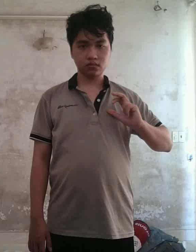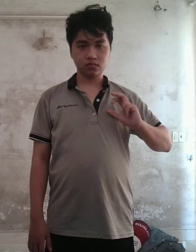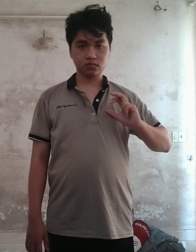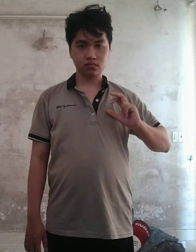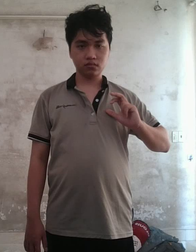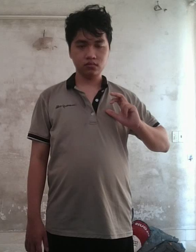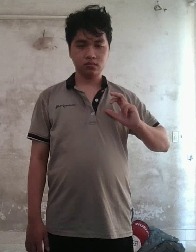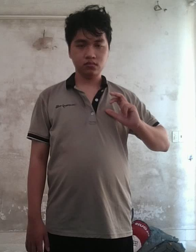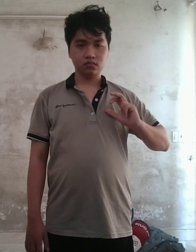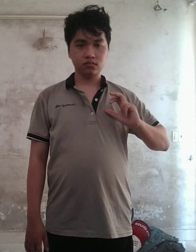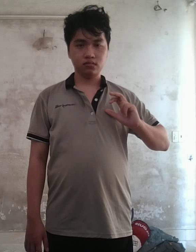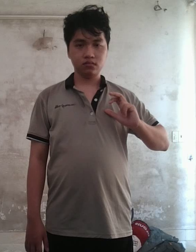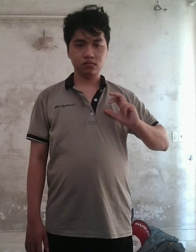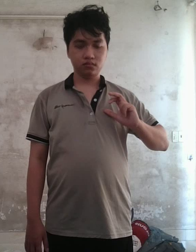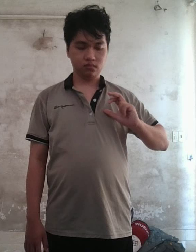giau co